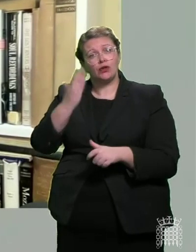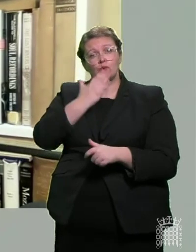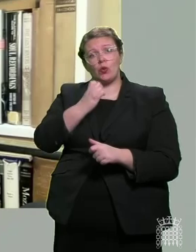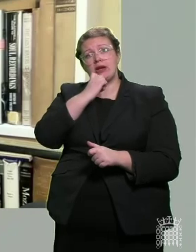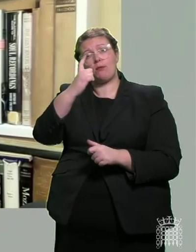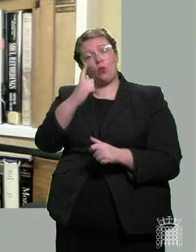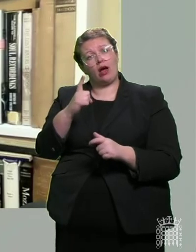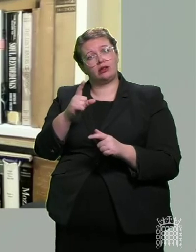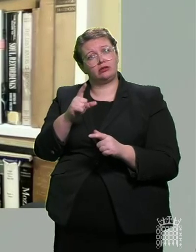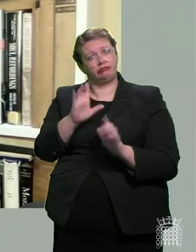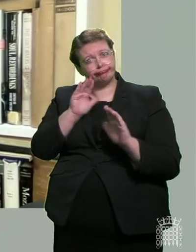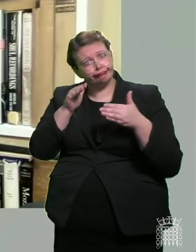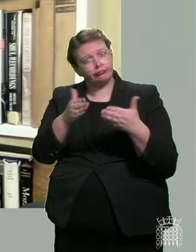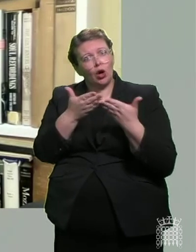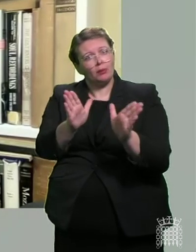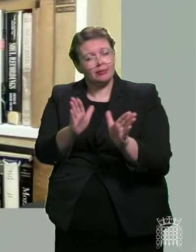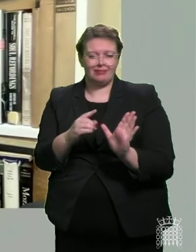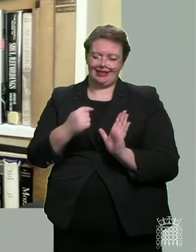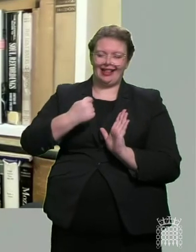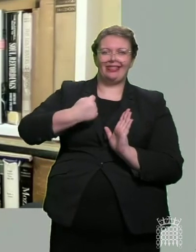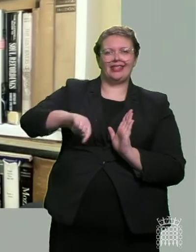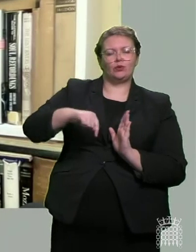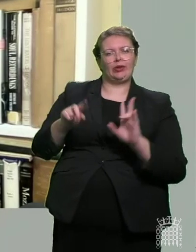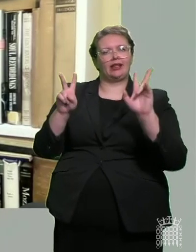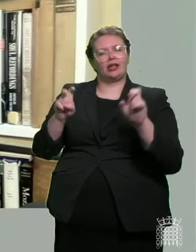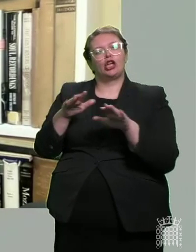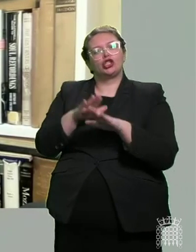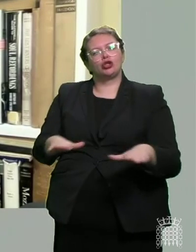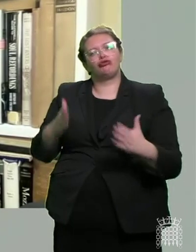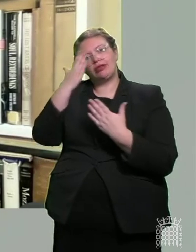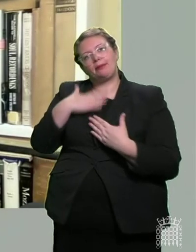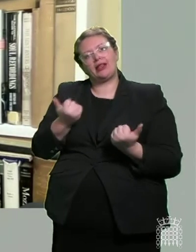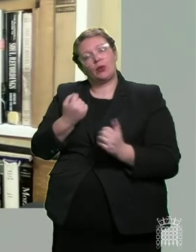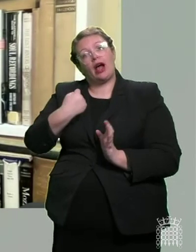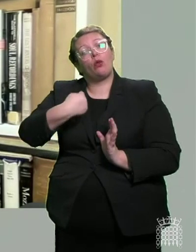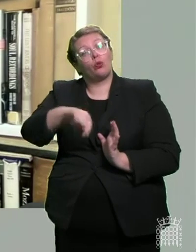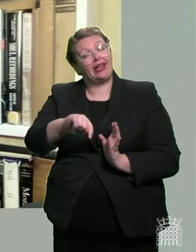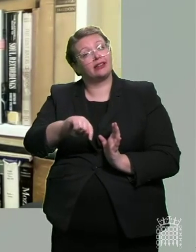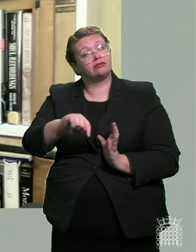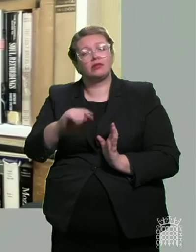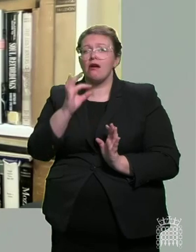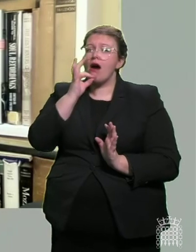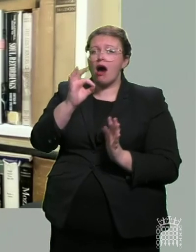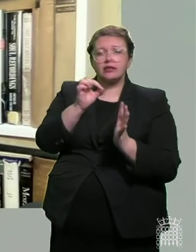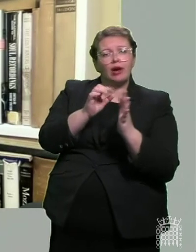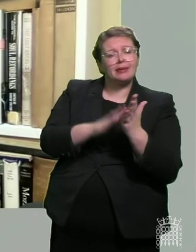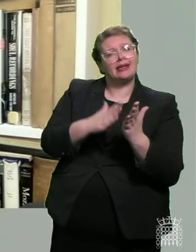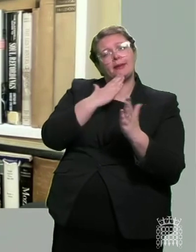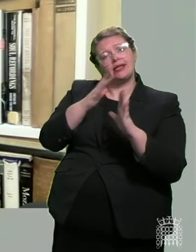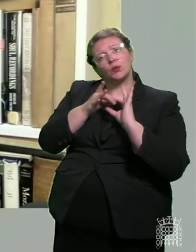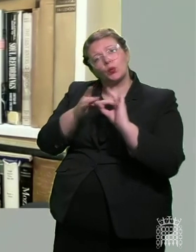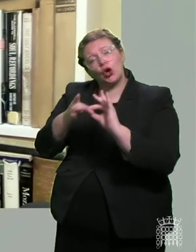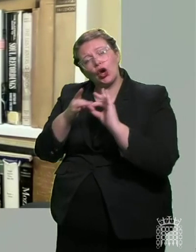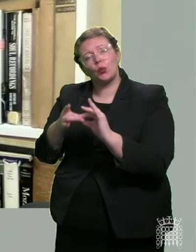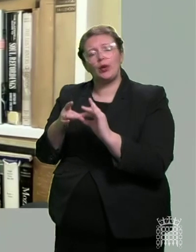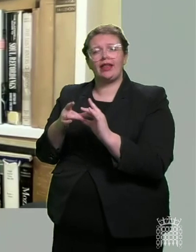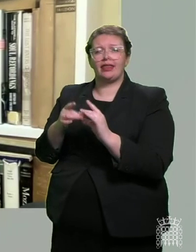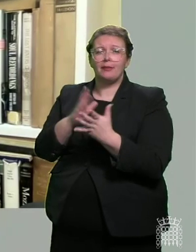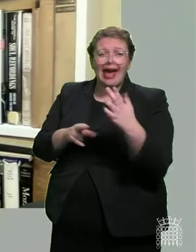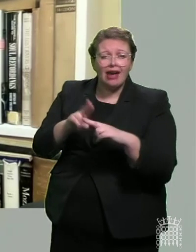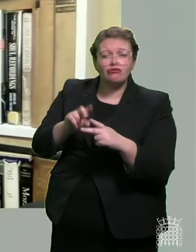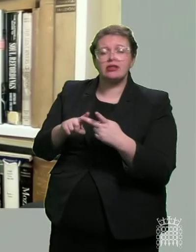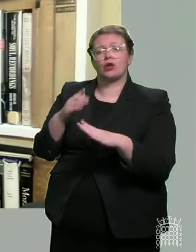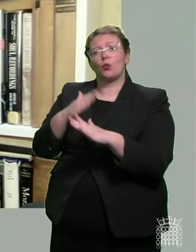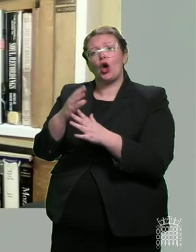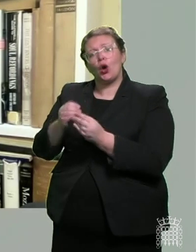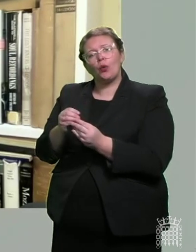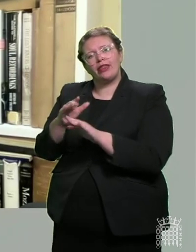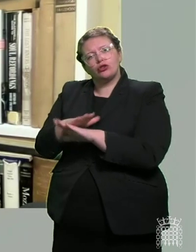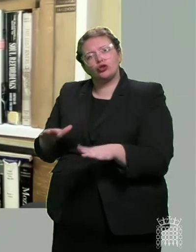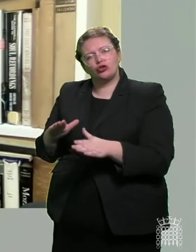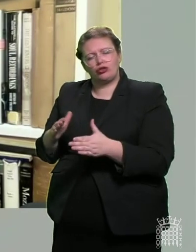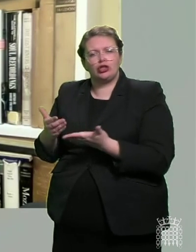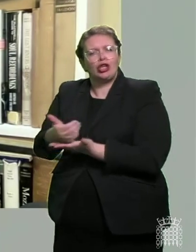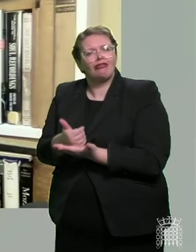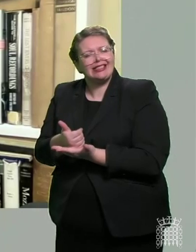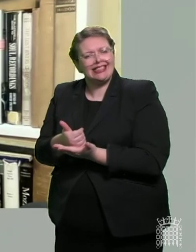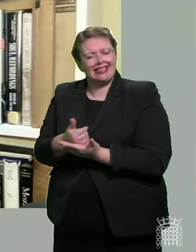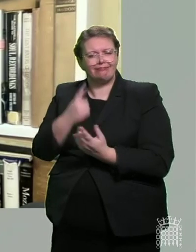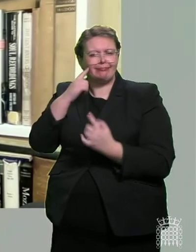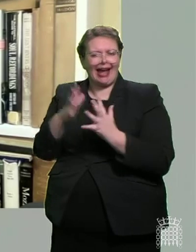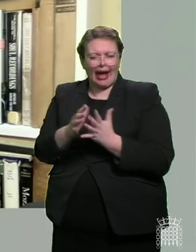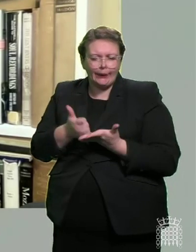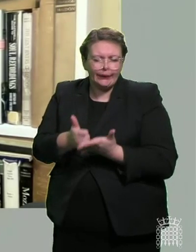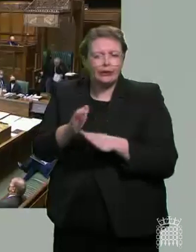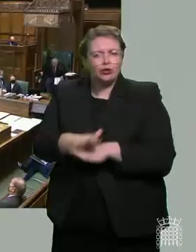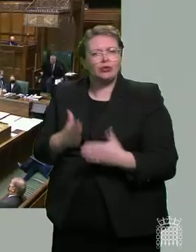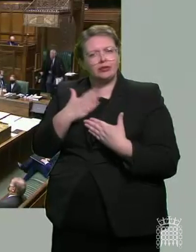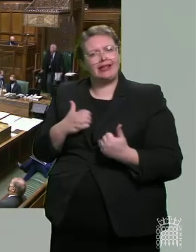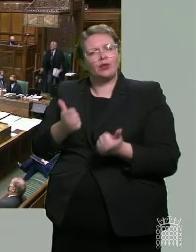In Children’s Mental Health Week, will he work with parents and frontline children’s charities to minimise the disruption to children and their mental health caused by this pandemic?